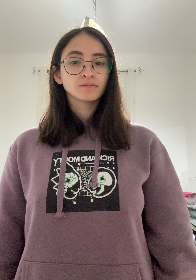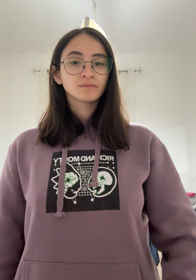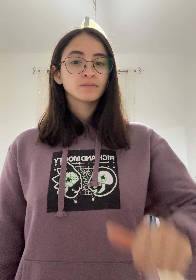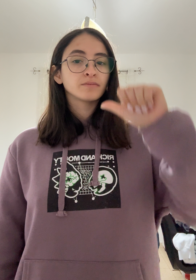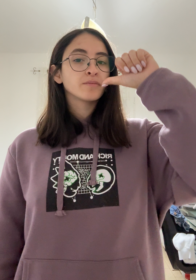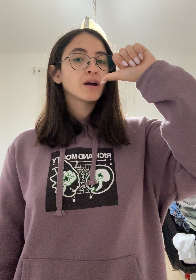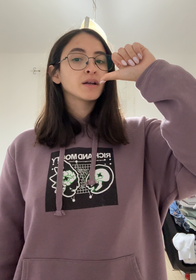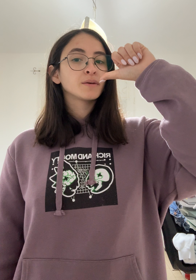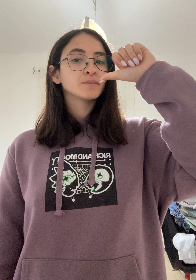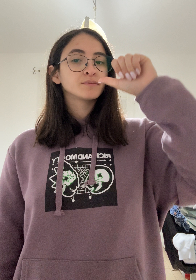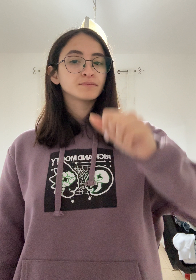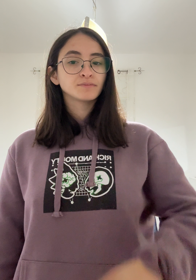מים